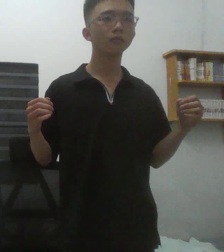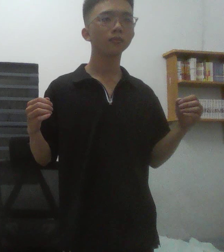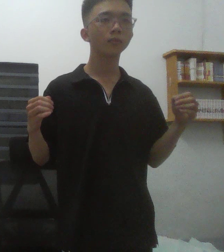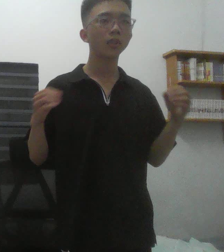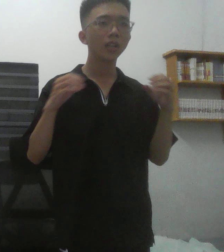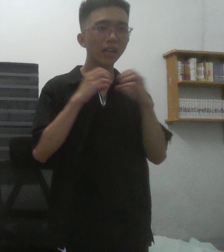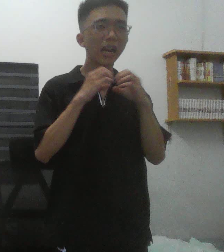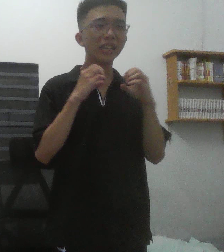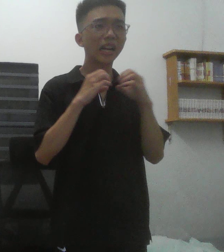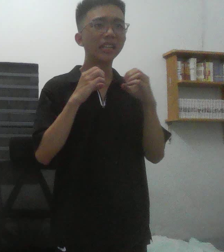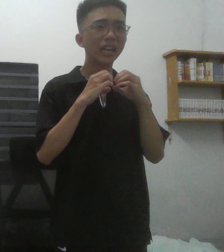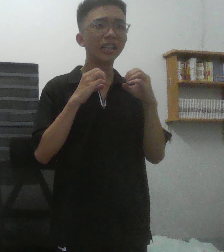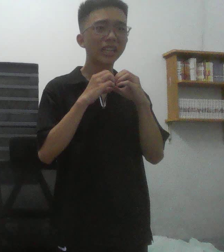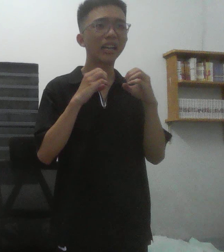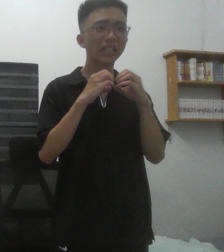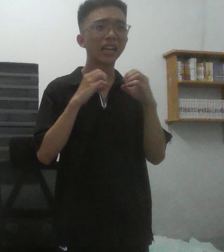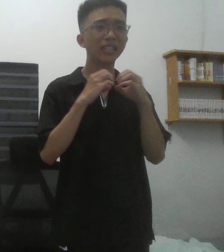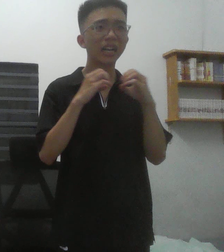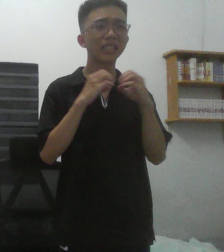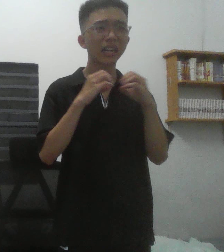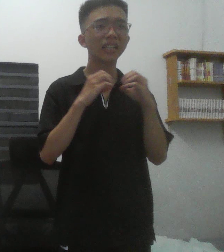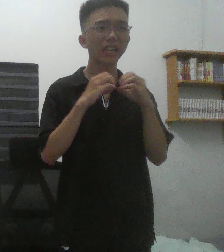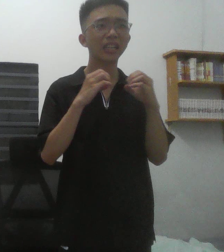cai nhau